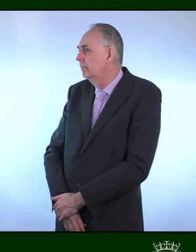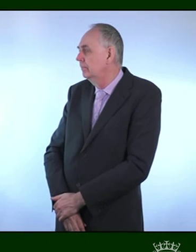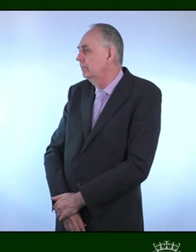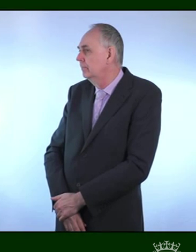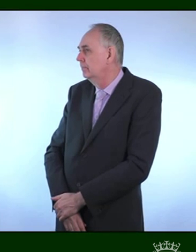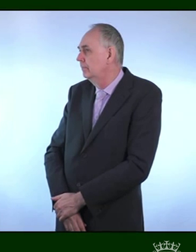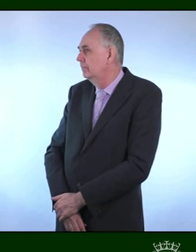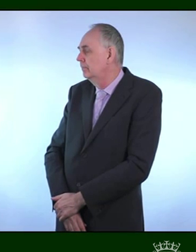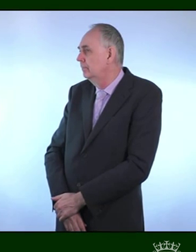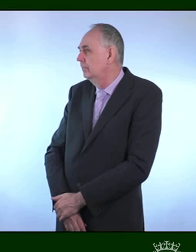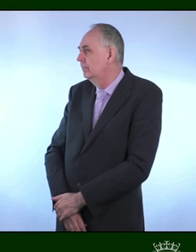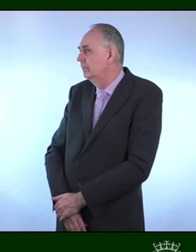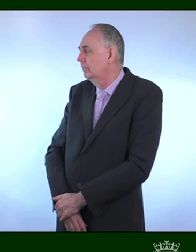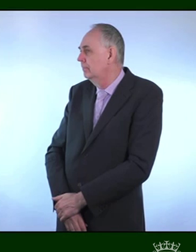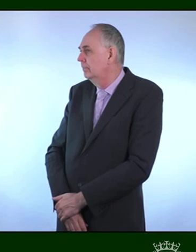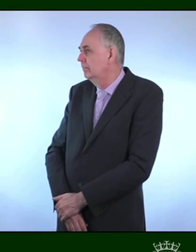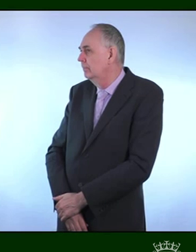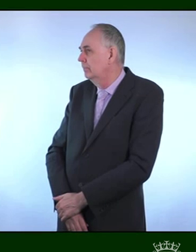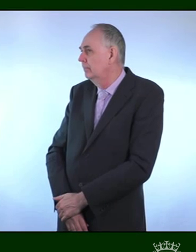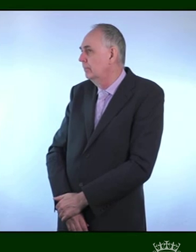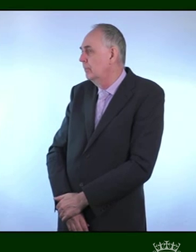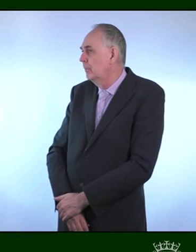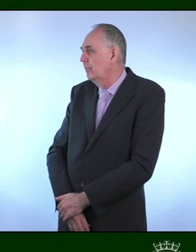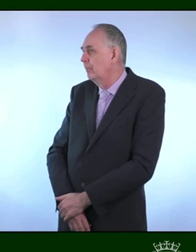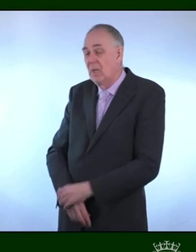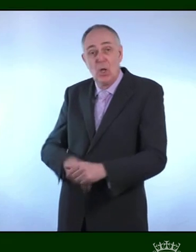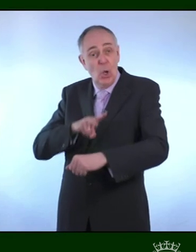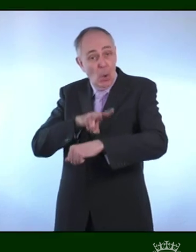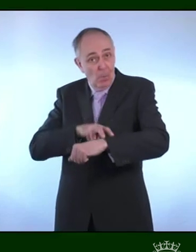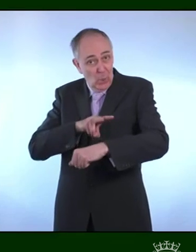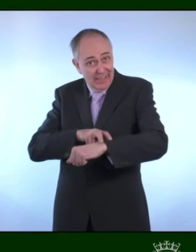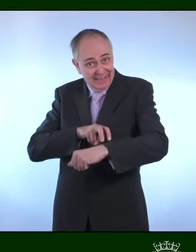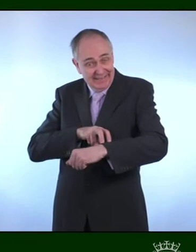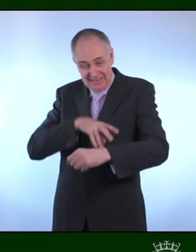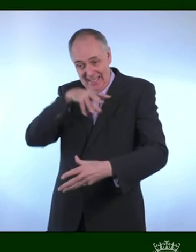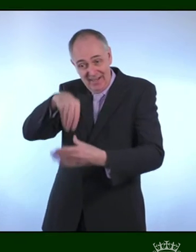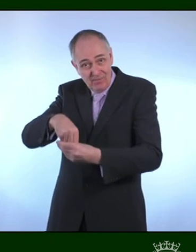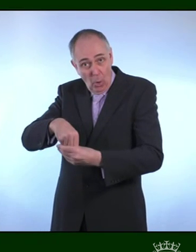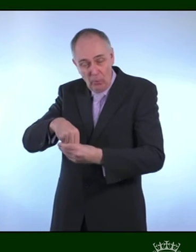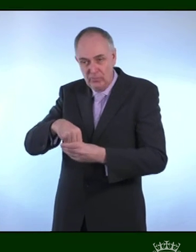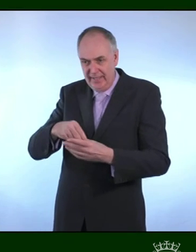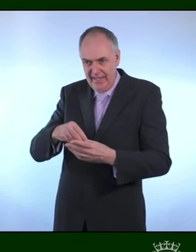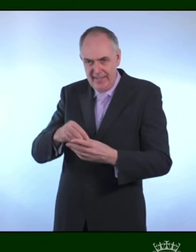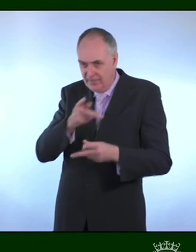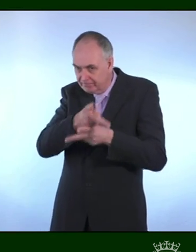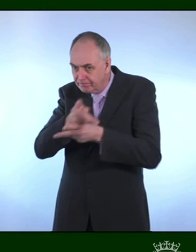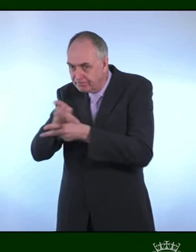The police will play a role in policing the social distancing guidelines outlined earlier this week.